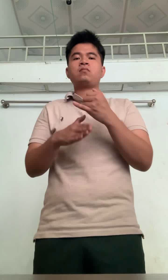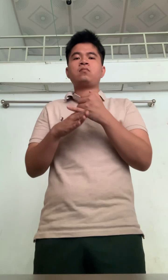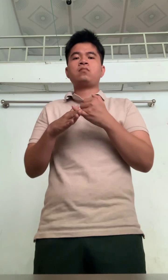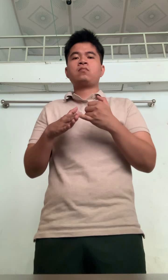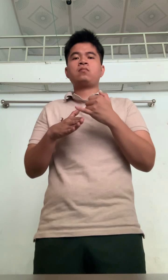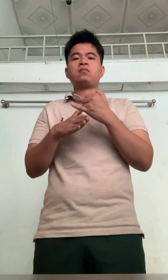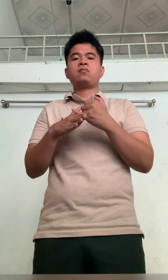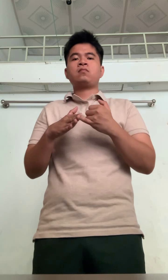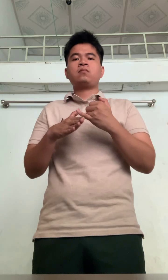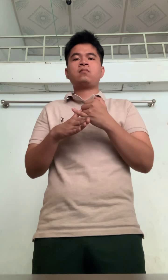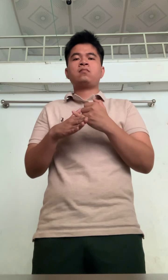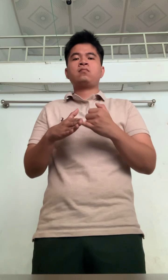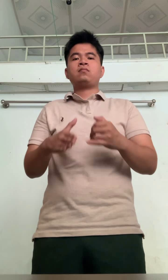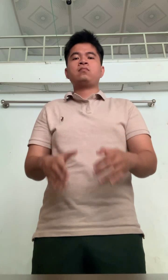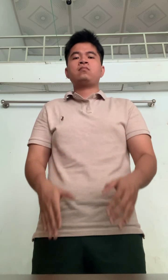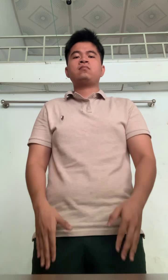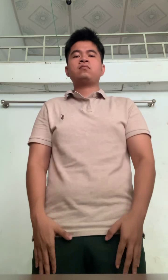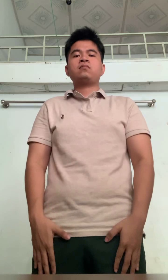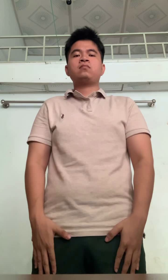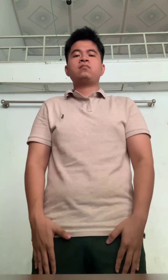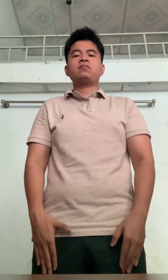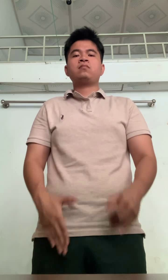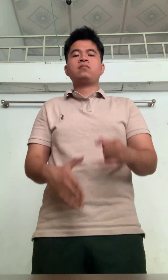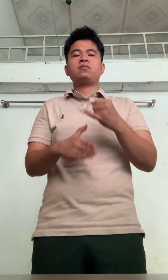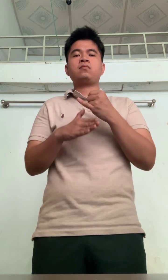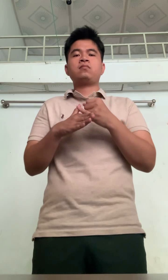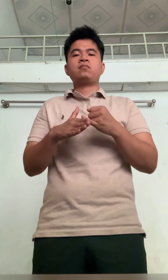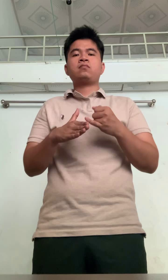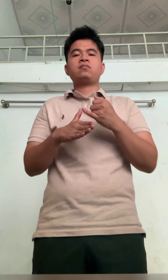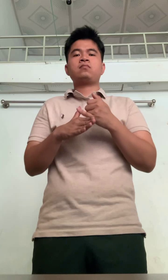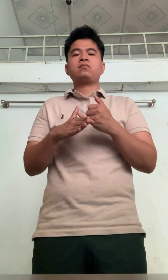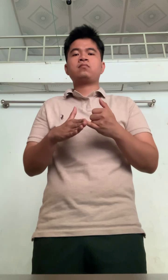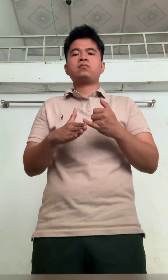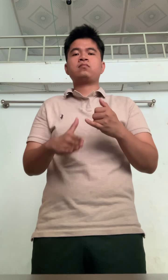cuoi thang